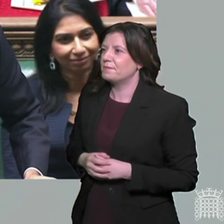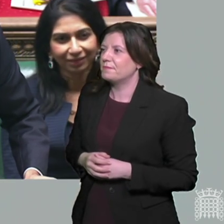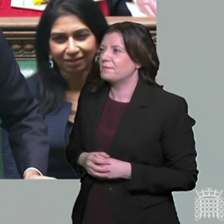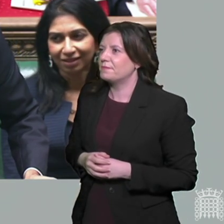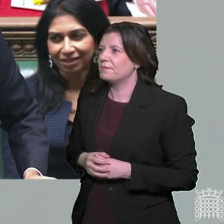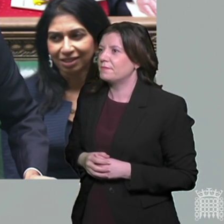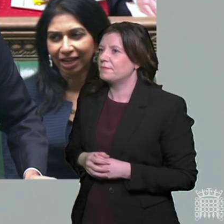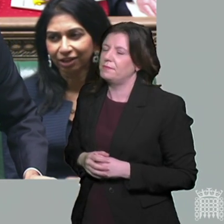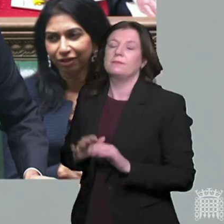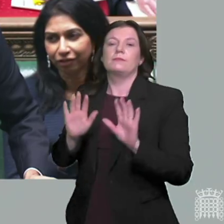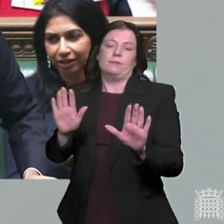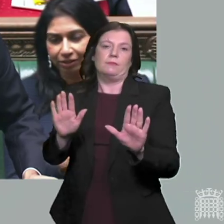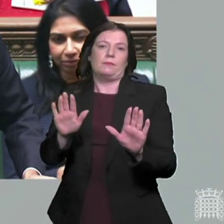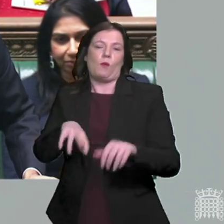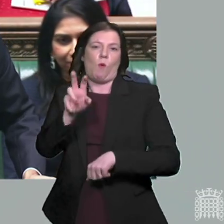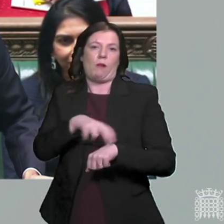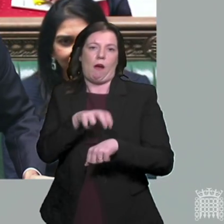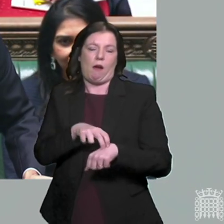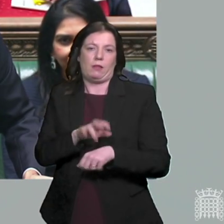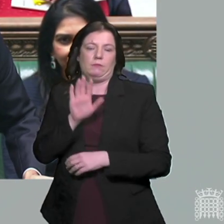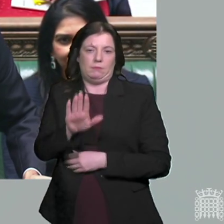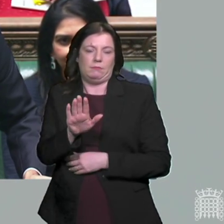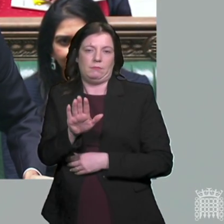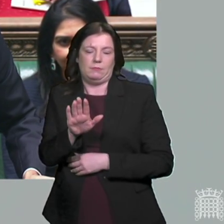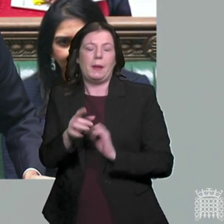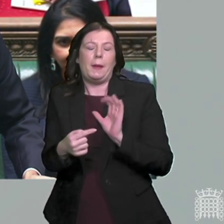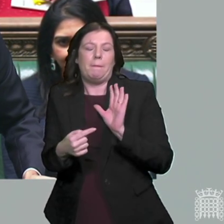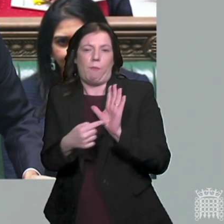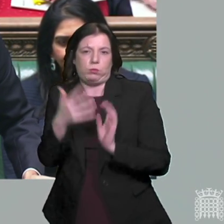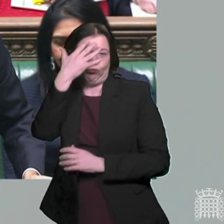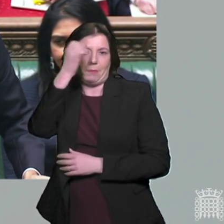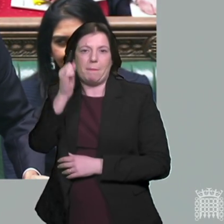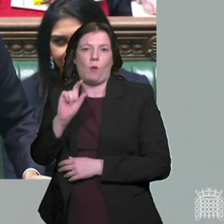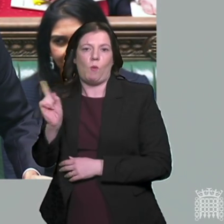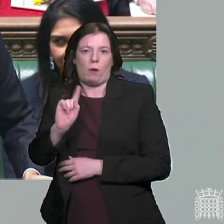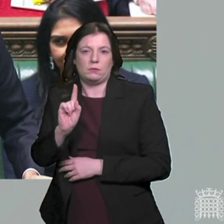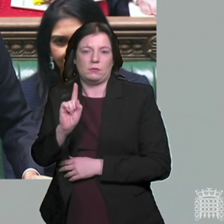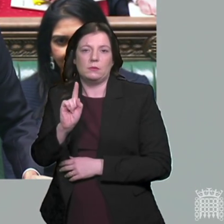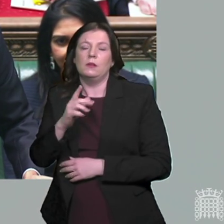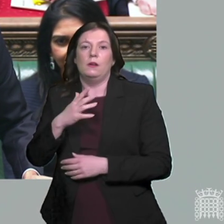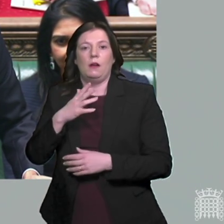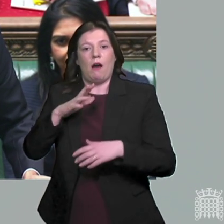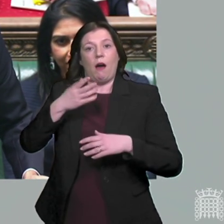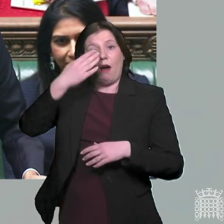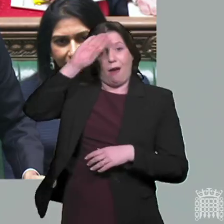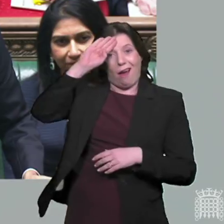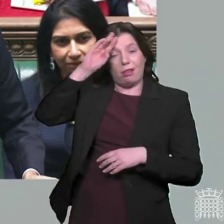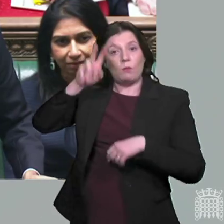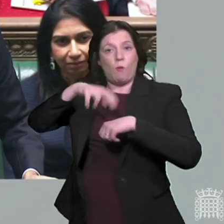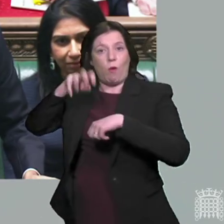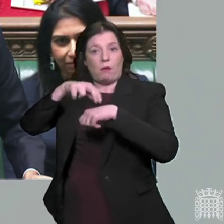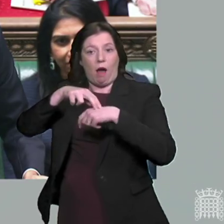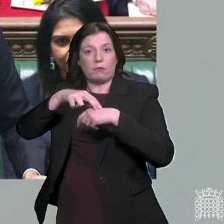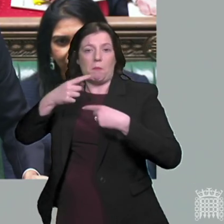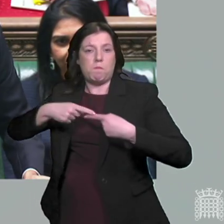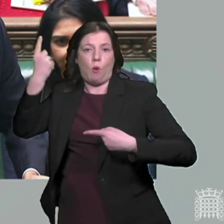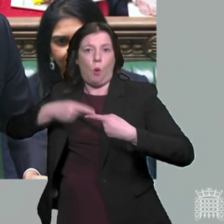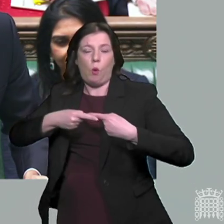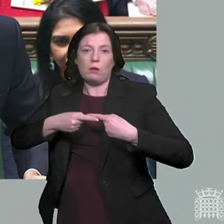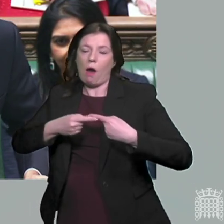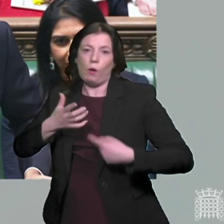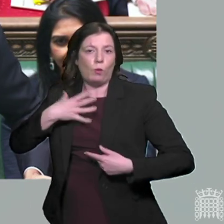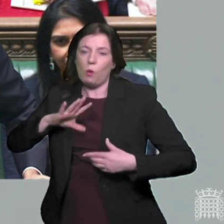With regard to Northern Ireland, the important thing is to avoid a land border on the island of Ireland between north and south.